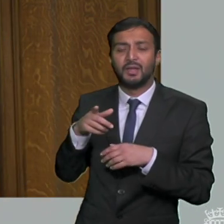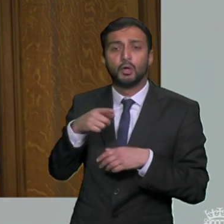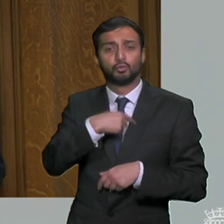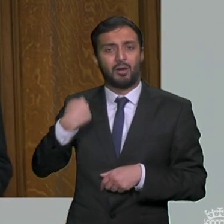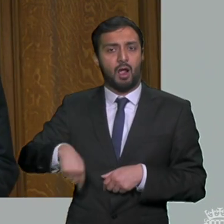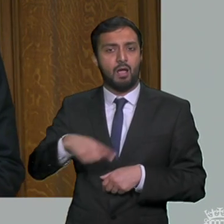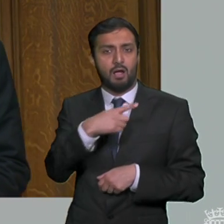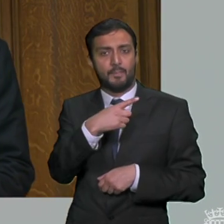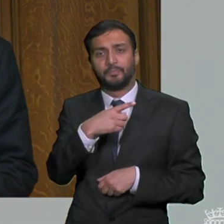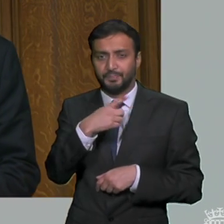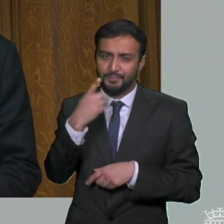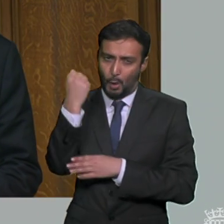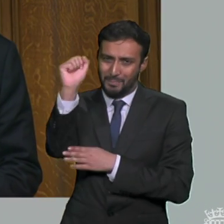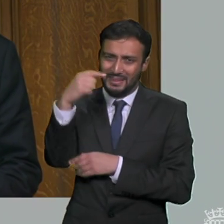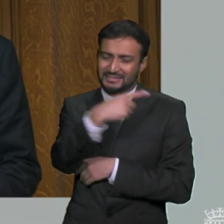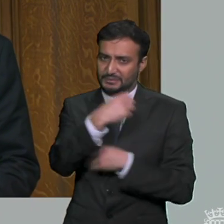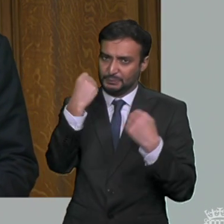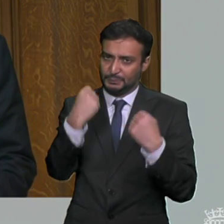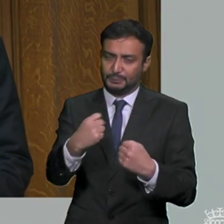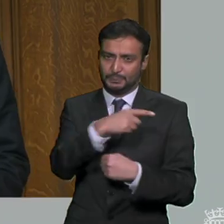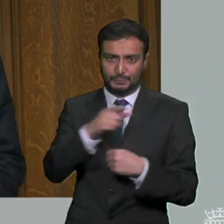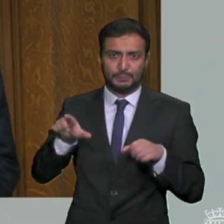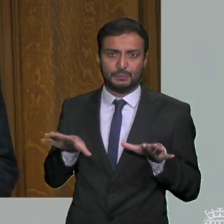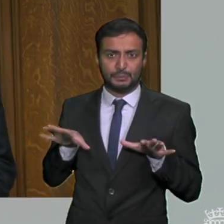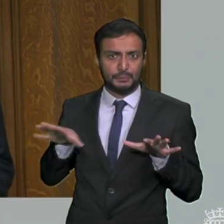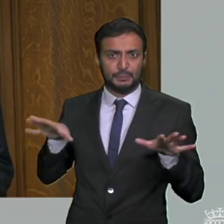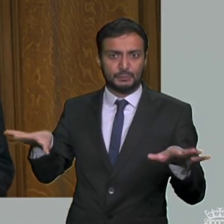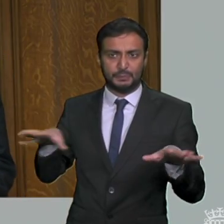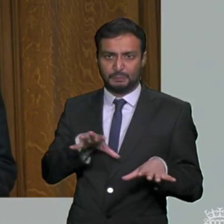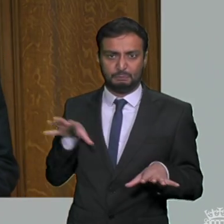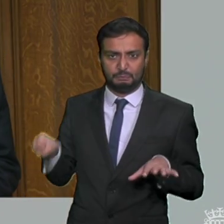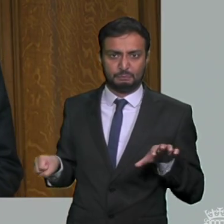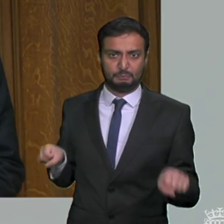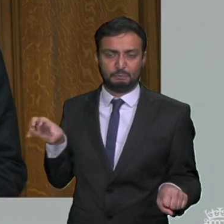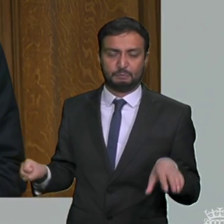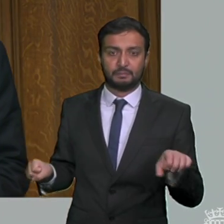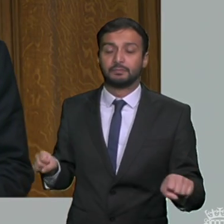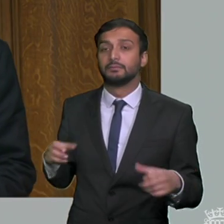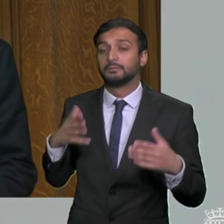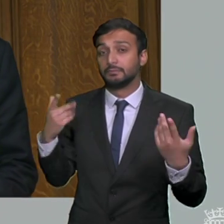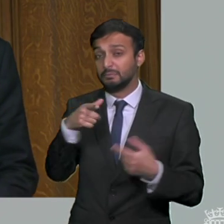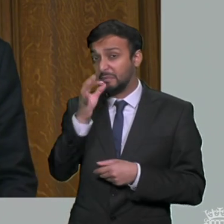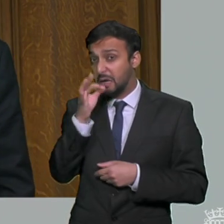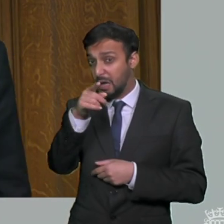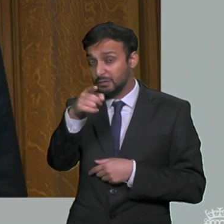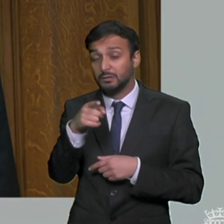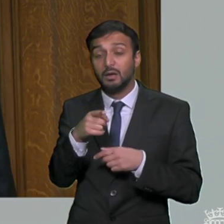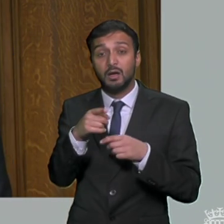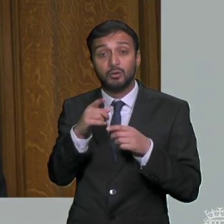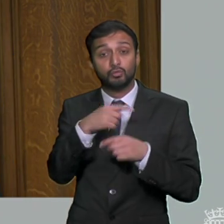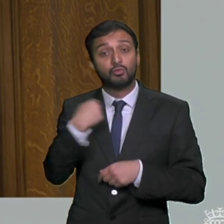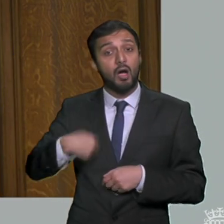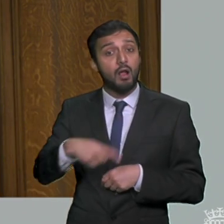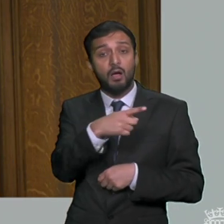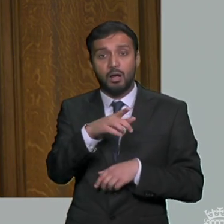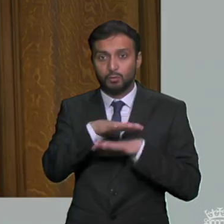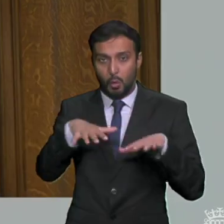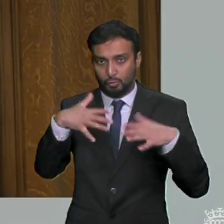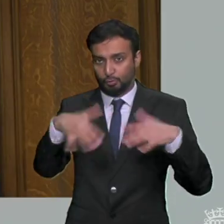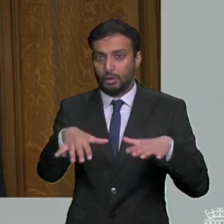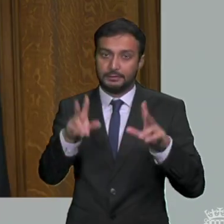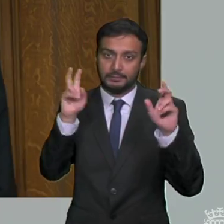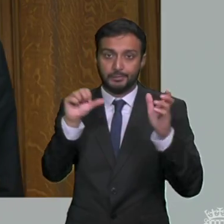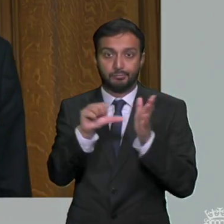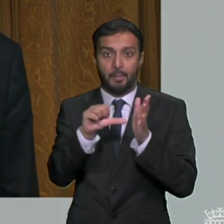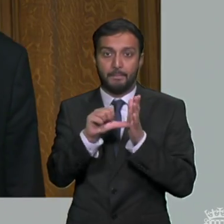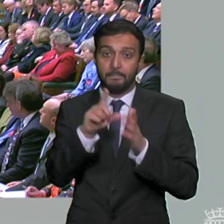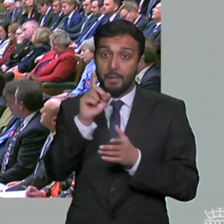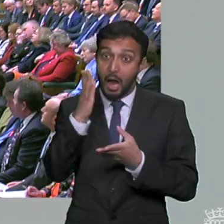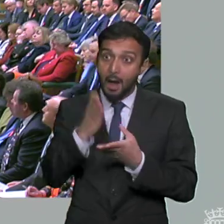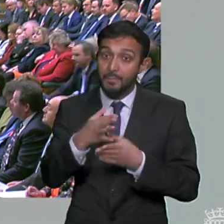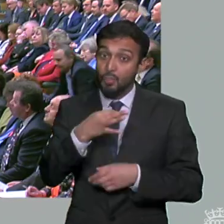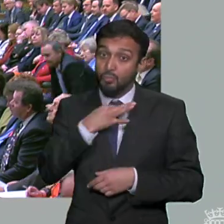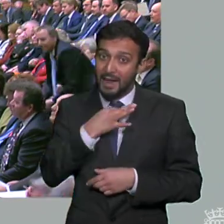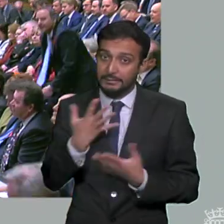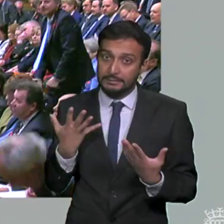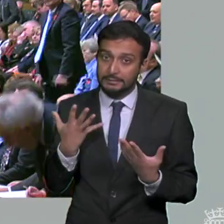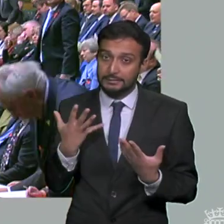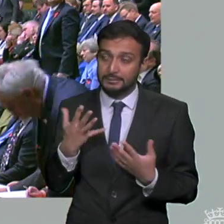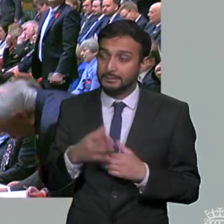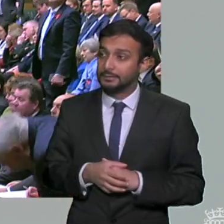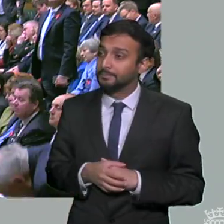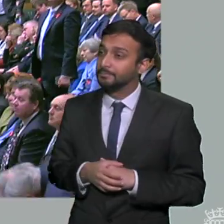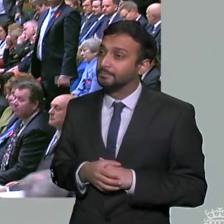Does my right honourable Friend agree that China is more than just “a systemic challenge”, as he has put it, and is in fact an expanding, serious geopolitical threat?